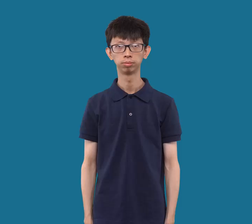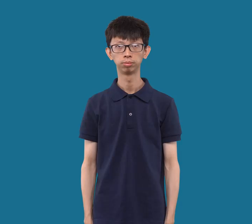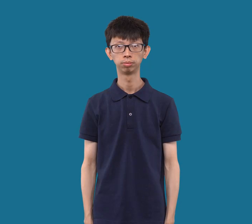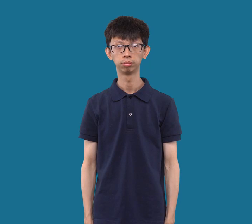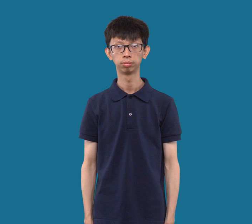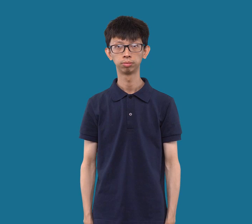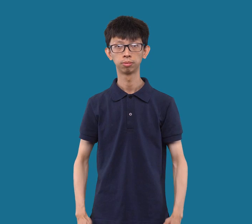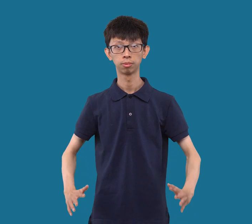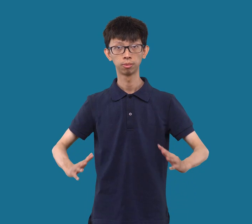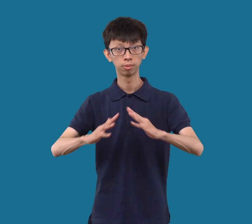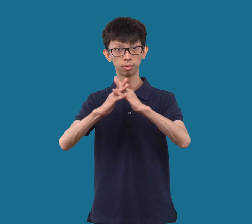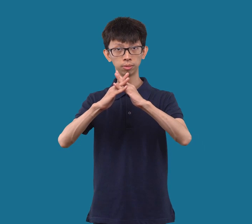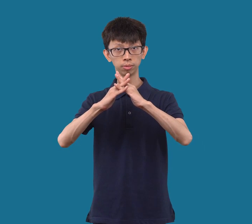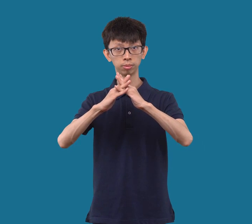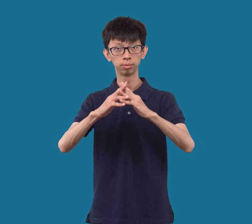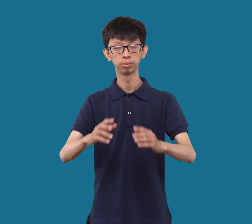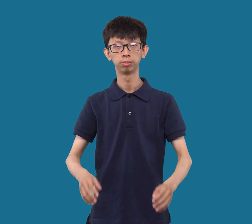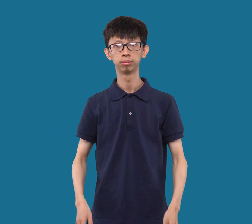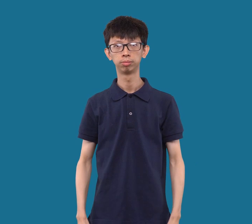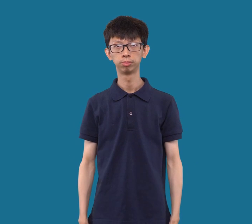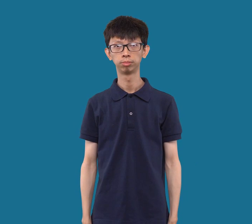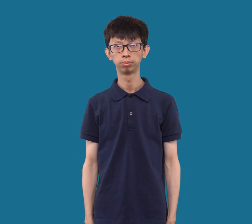Đắk Lắk